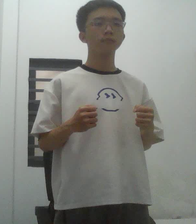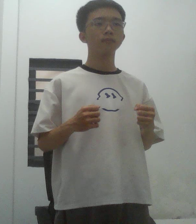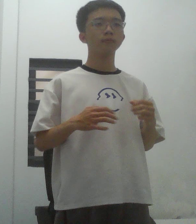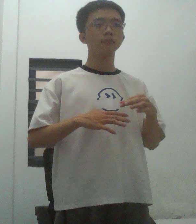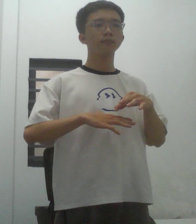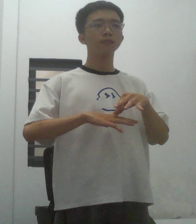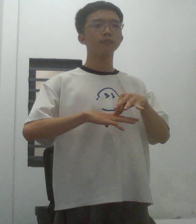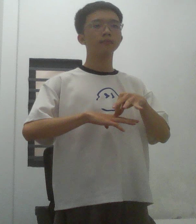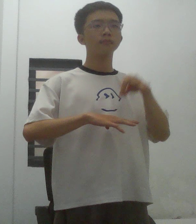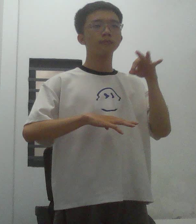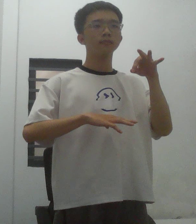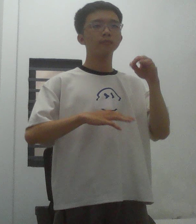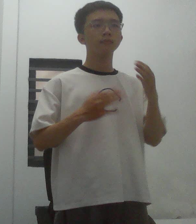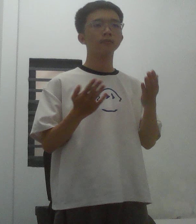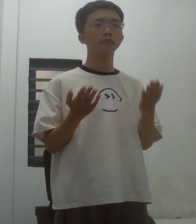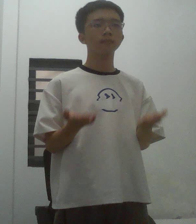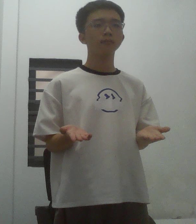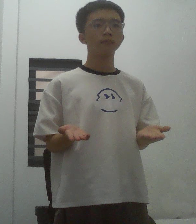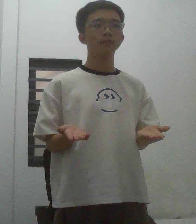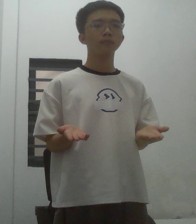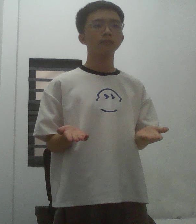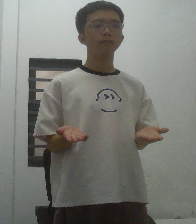tuan nay